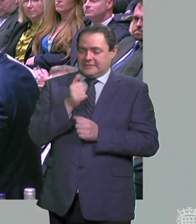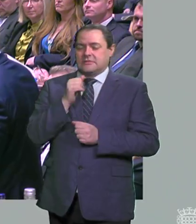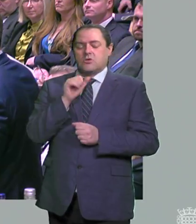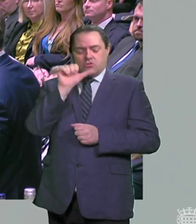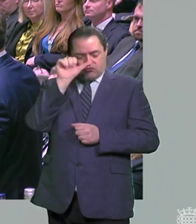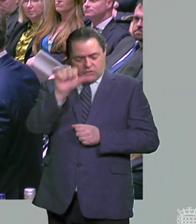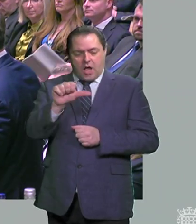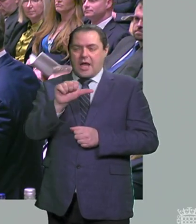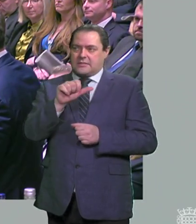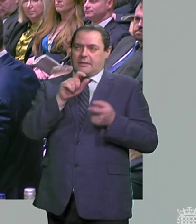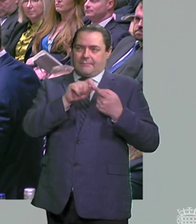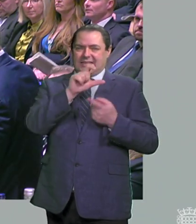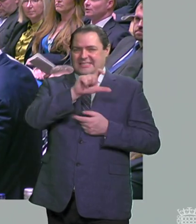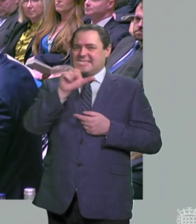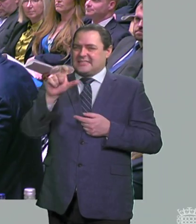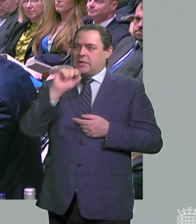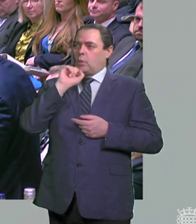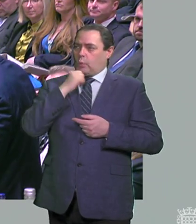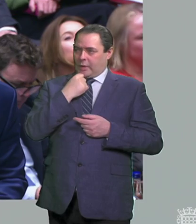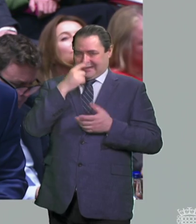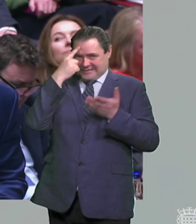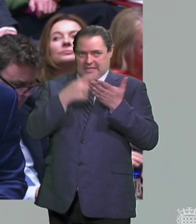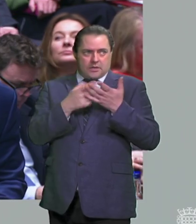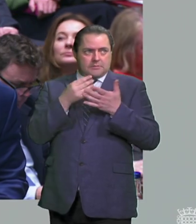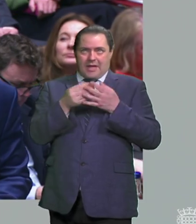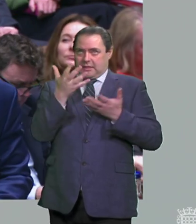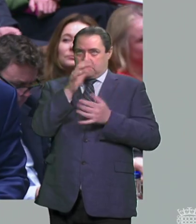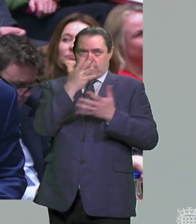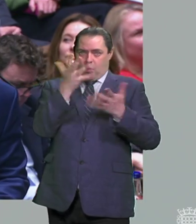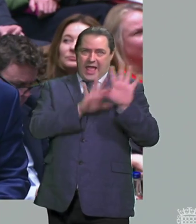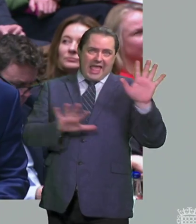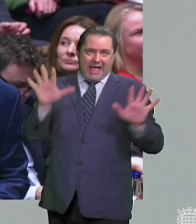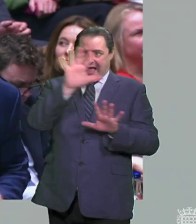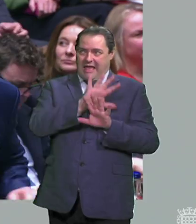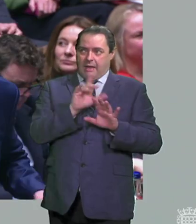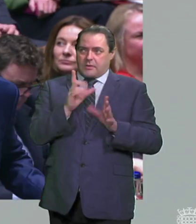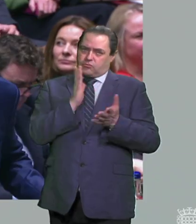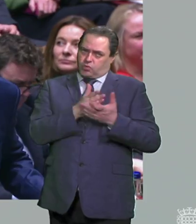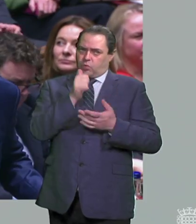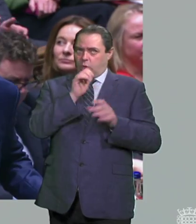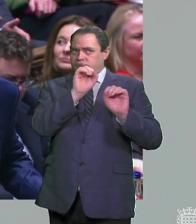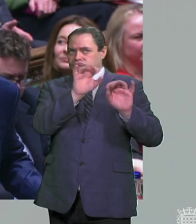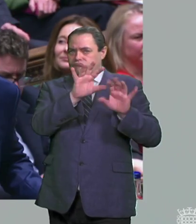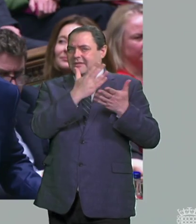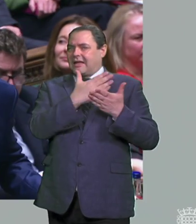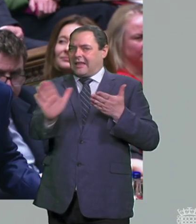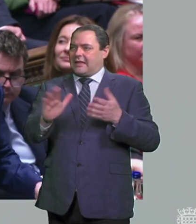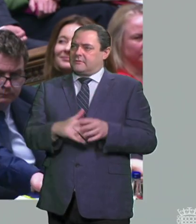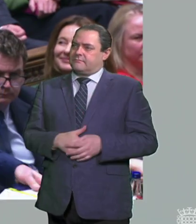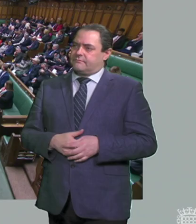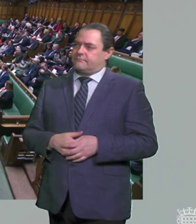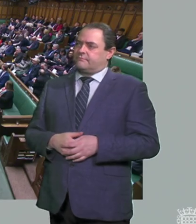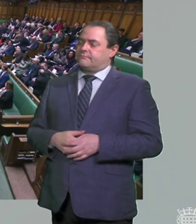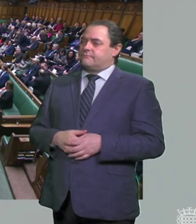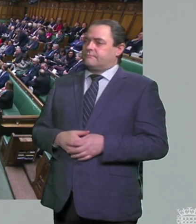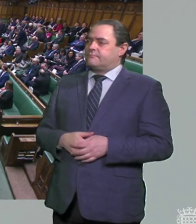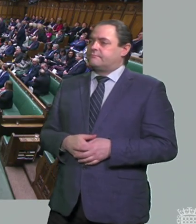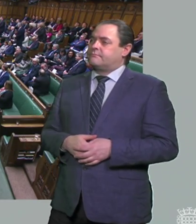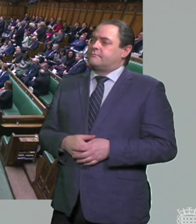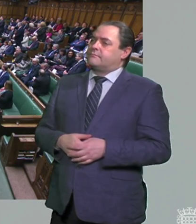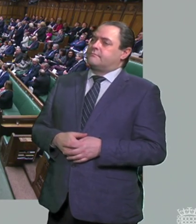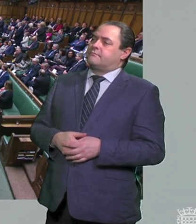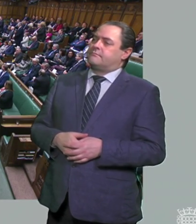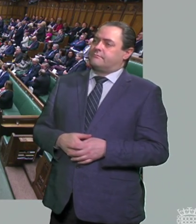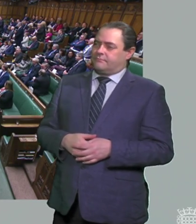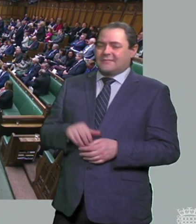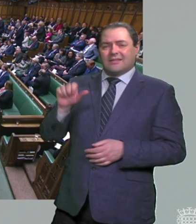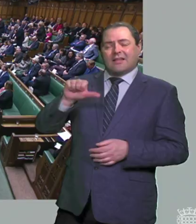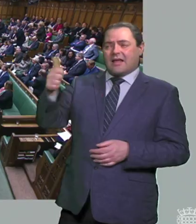She is right that it is for PCCs to determine the precise allocation of funding, but I am sure she will make representations in her usual powerful way.